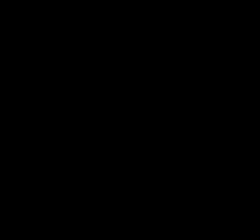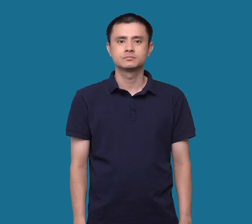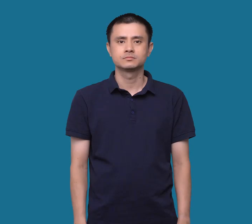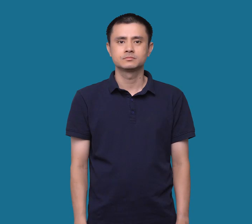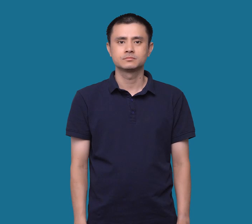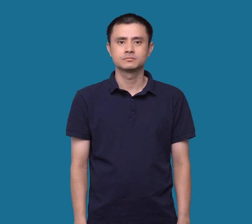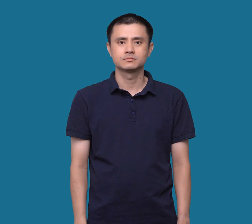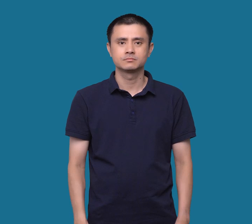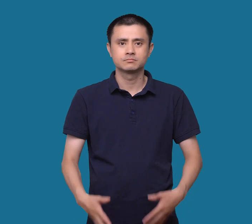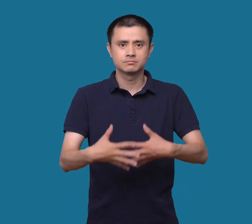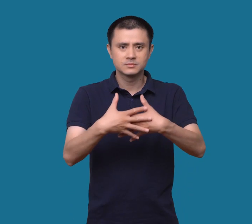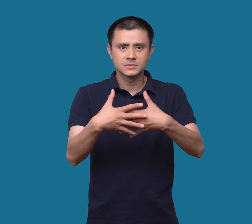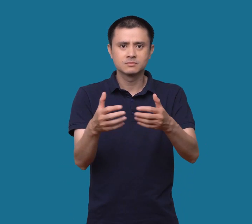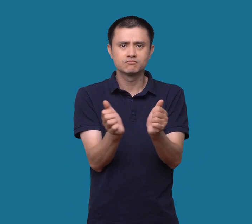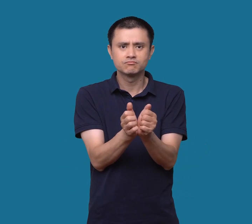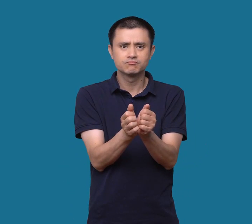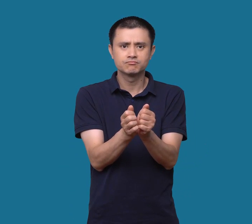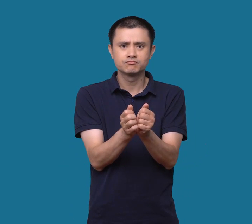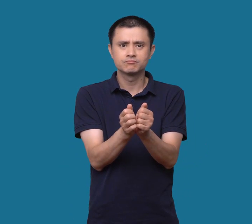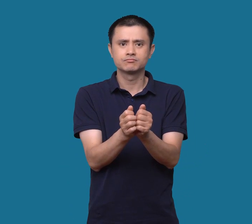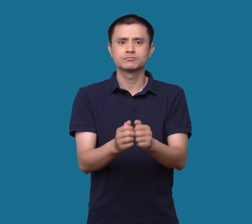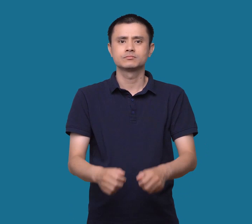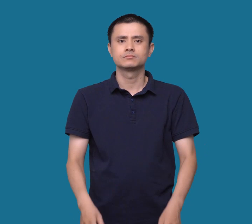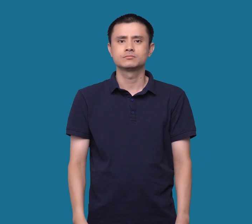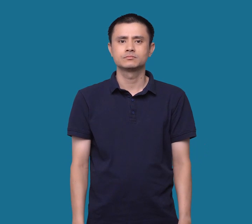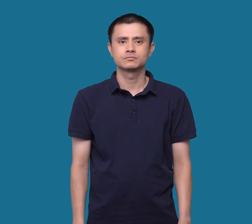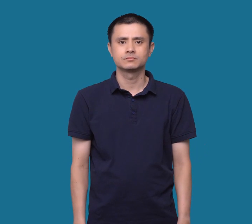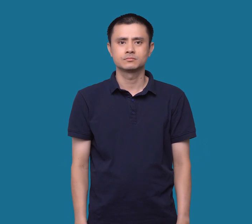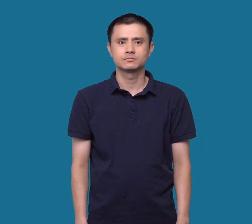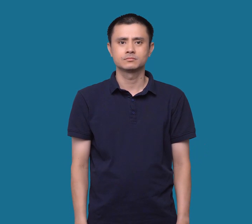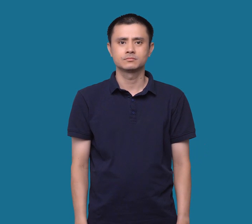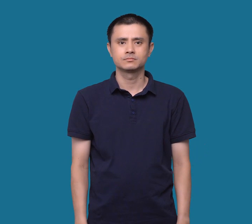xã hội